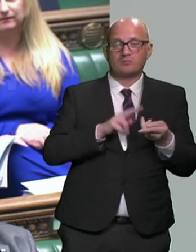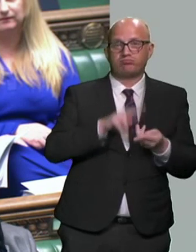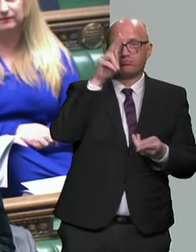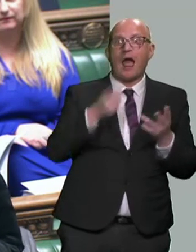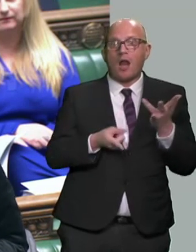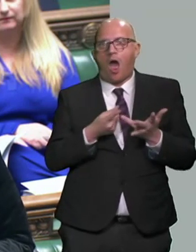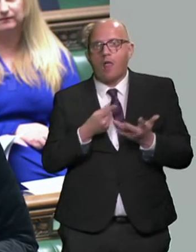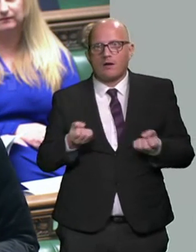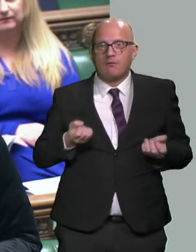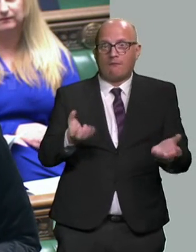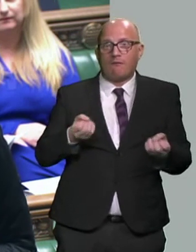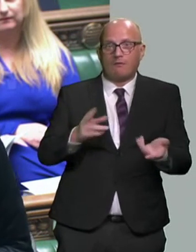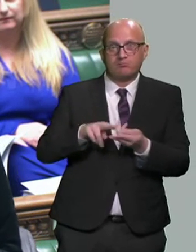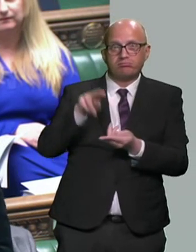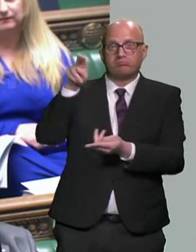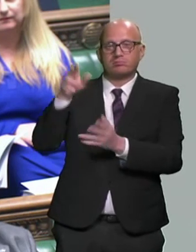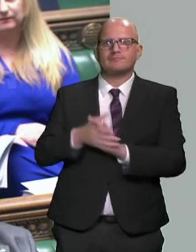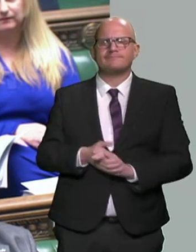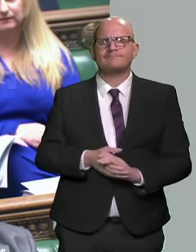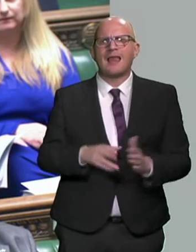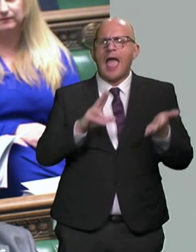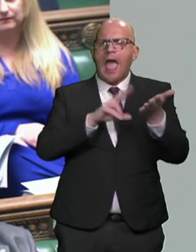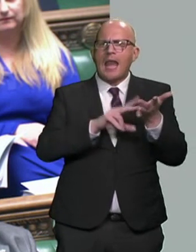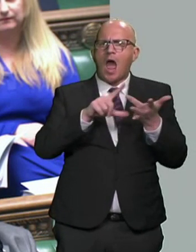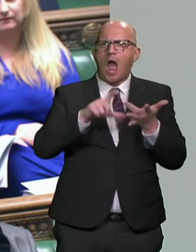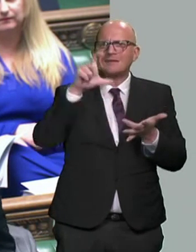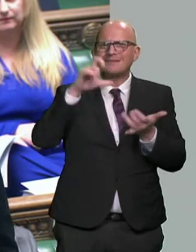The Chancellor’s announcement on national insurance contributions is welcome.